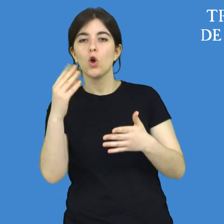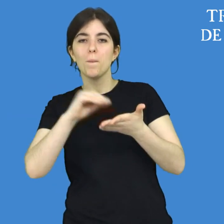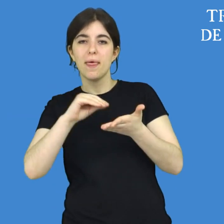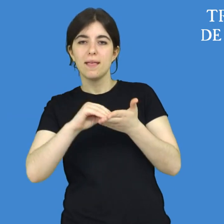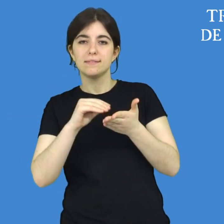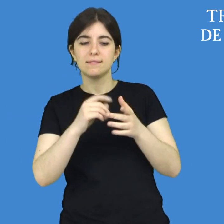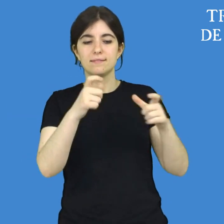vez